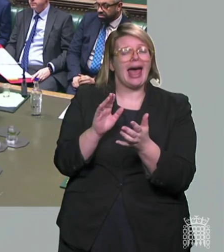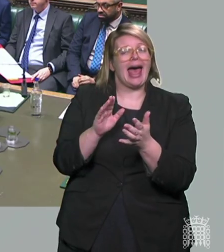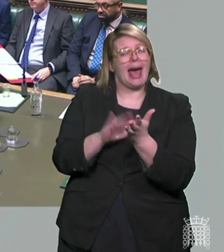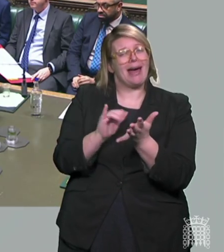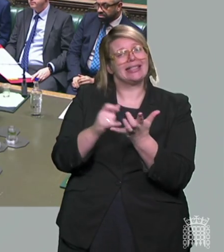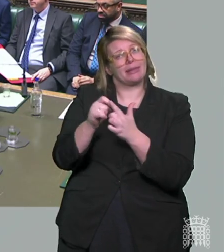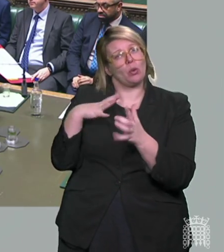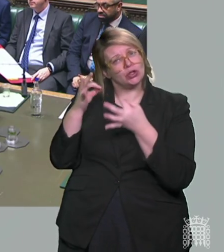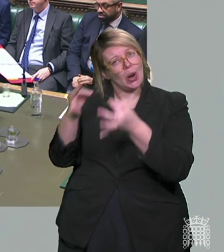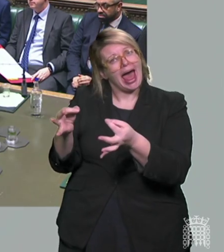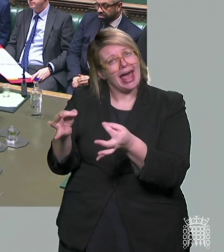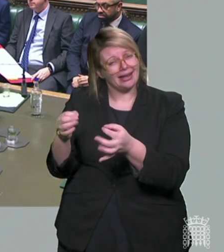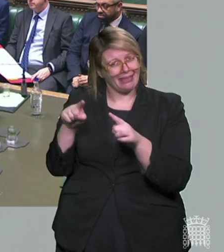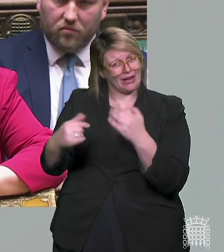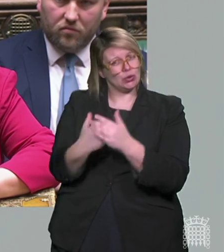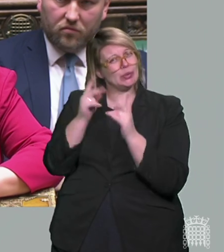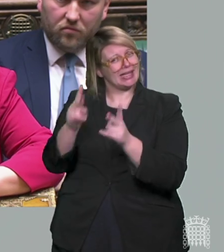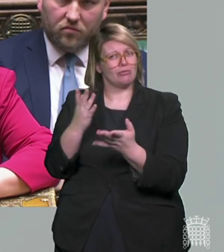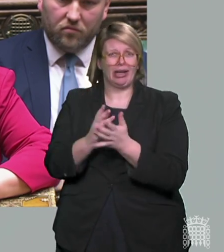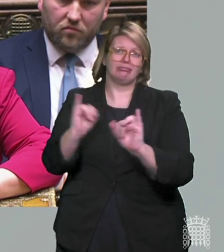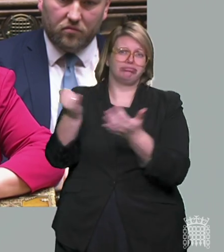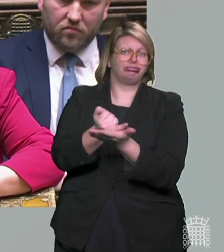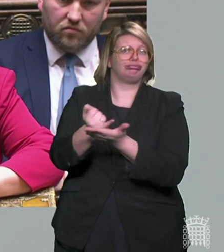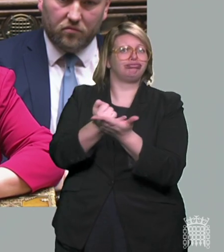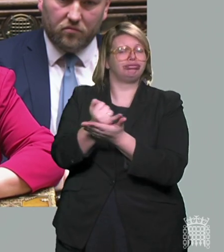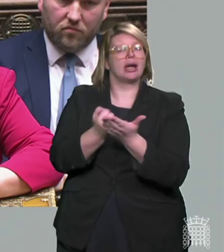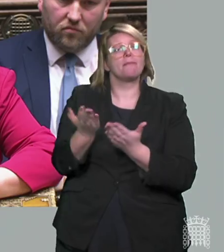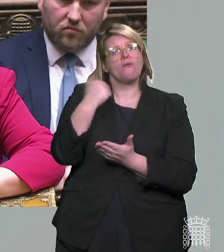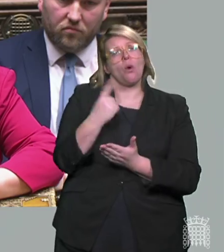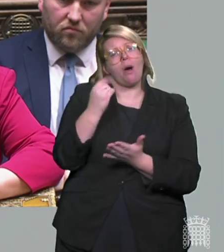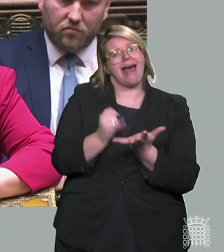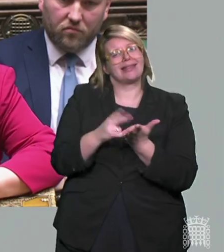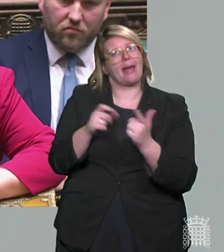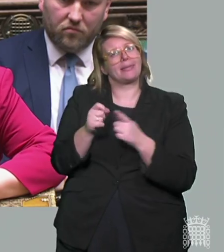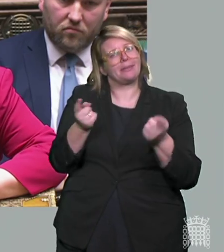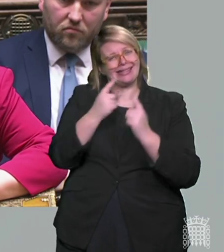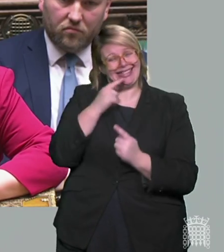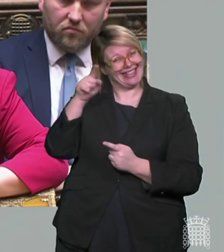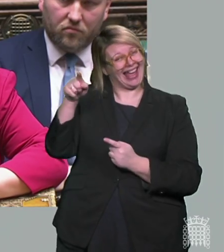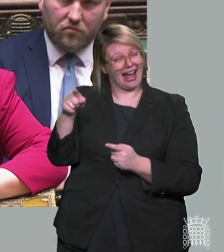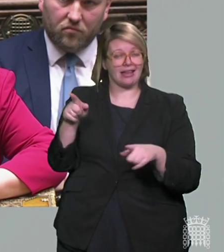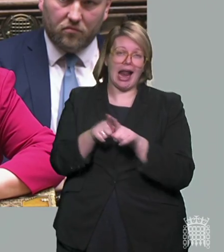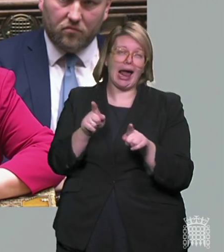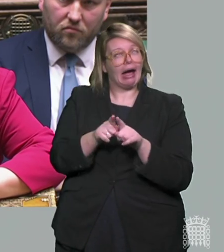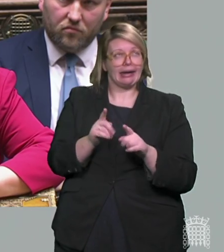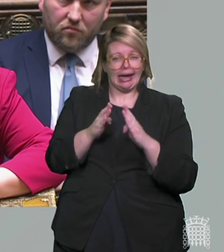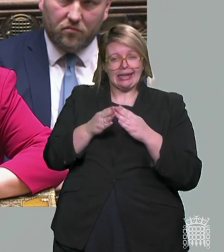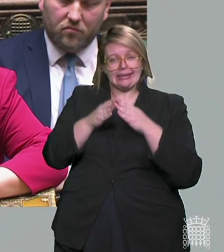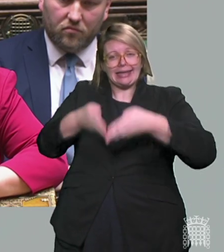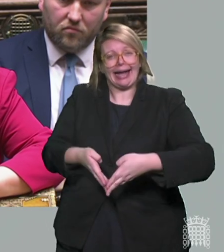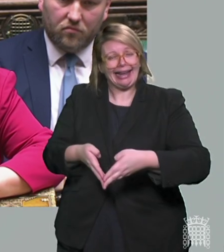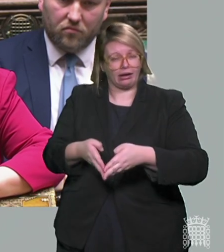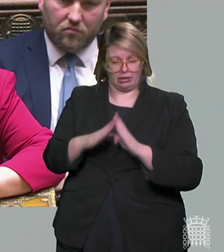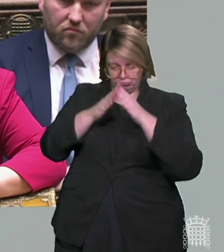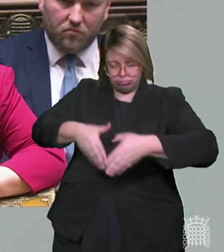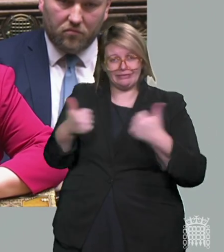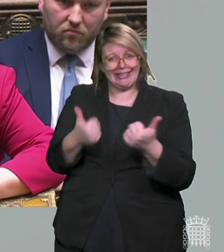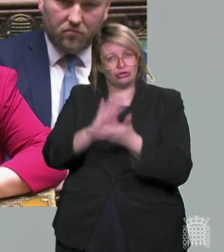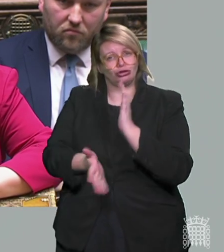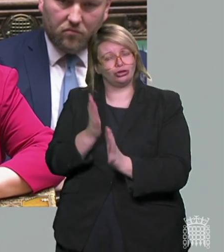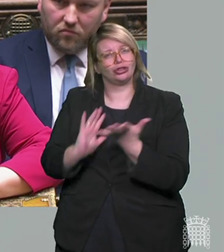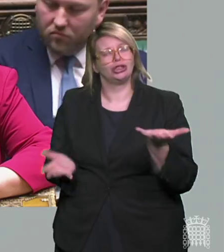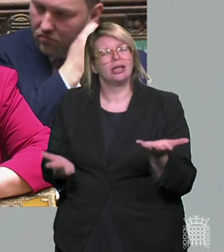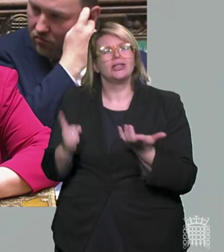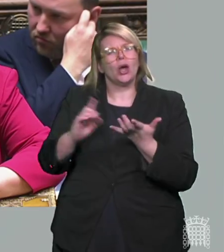The scheme has been a shambles from day one, with a former SNP Minister describing it as “the Titanic heading for an iceberg”.